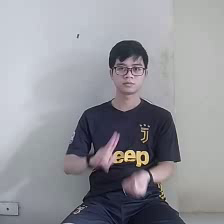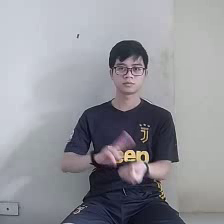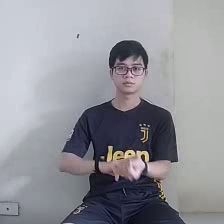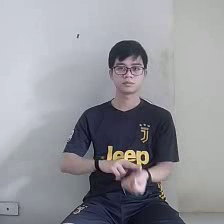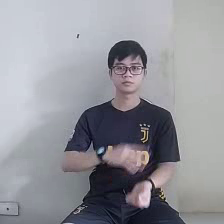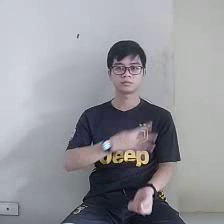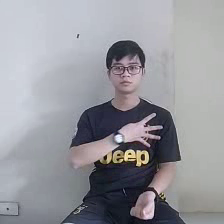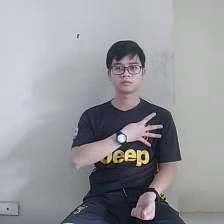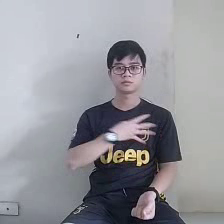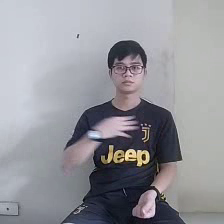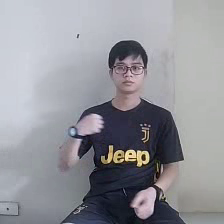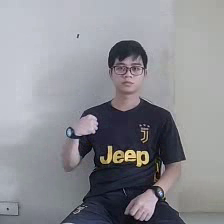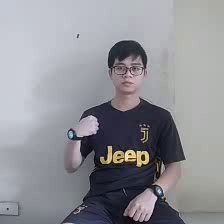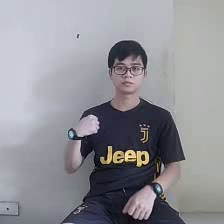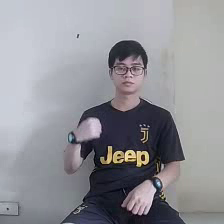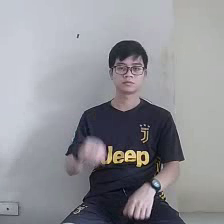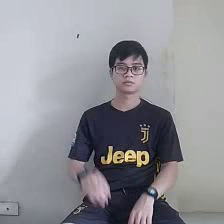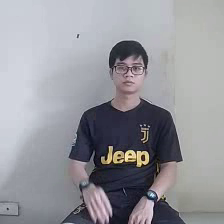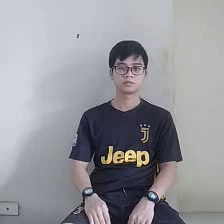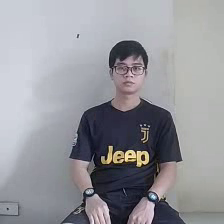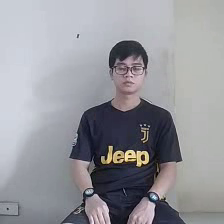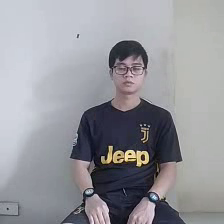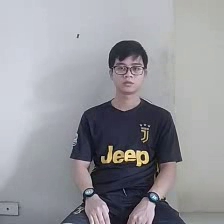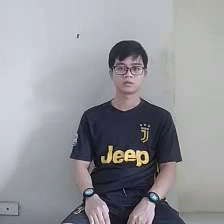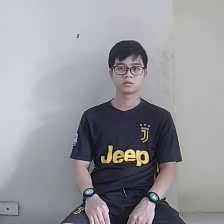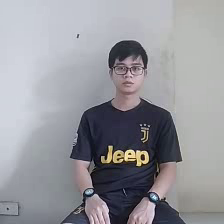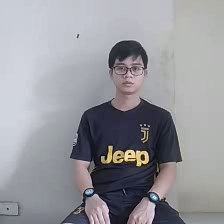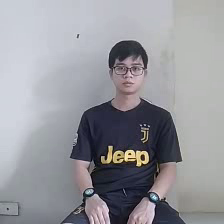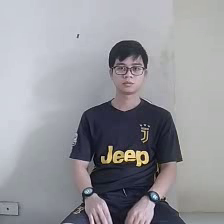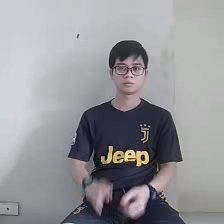Lây bệnh